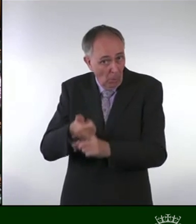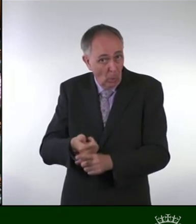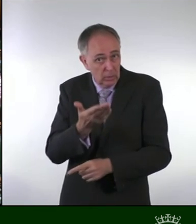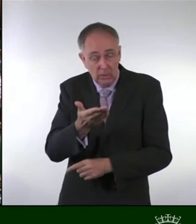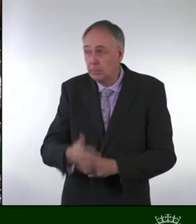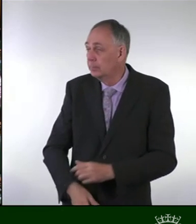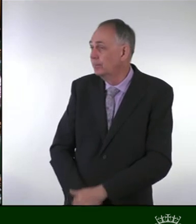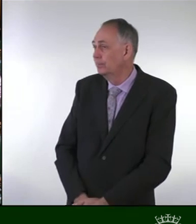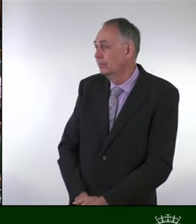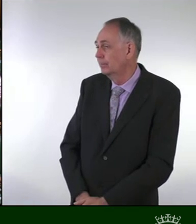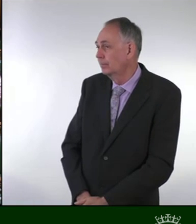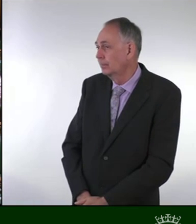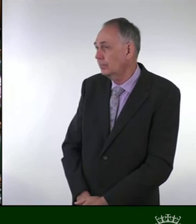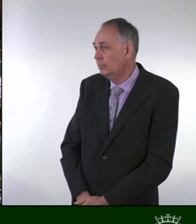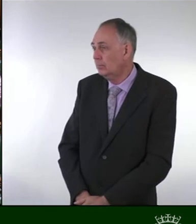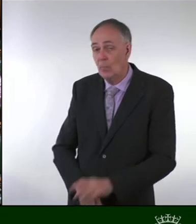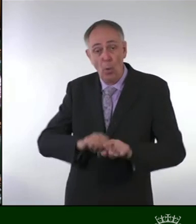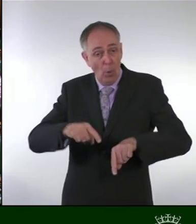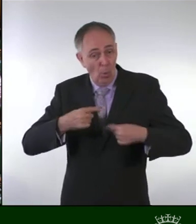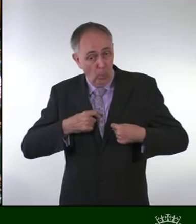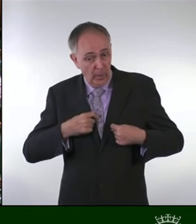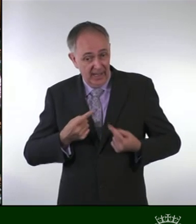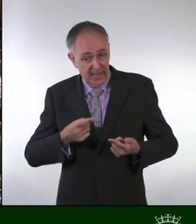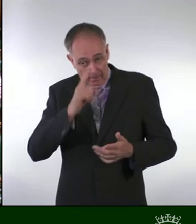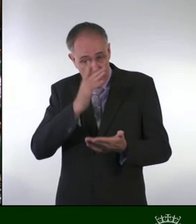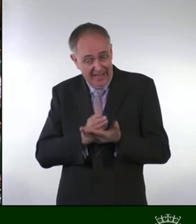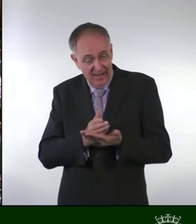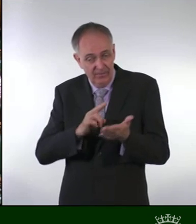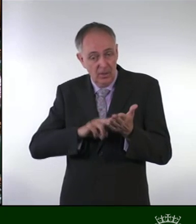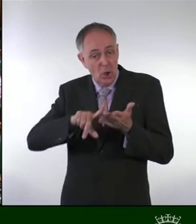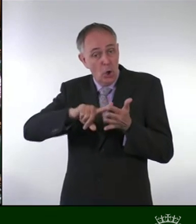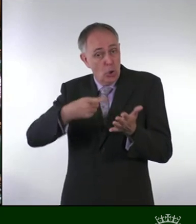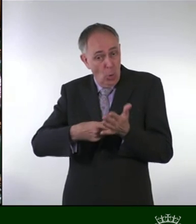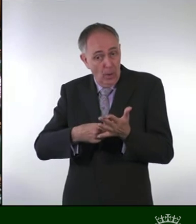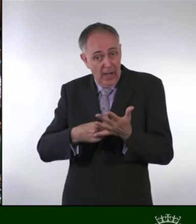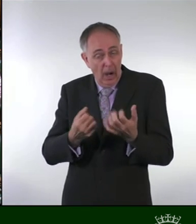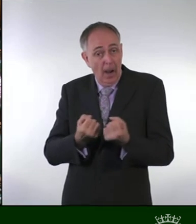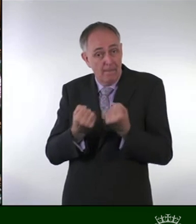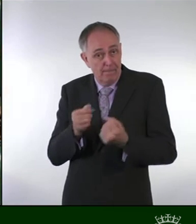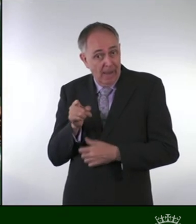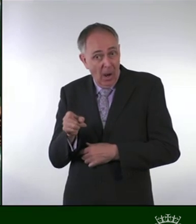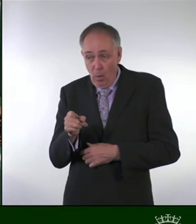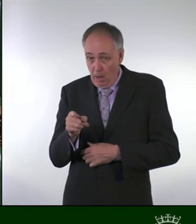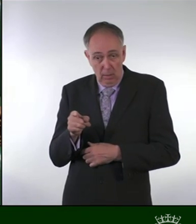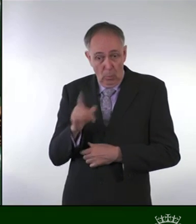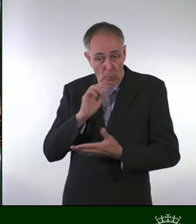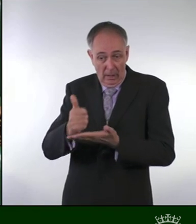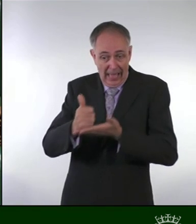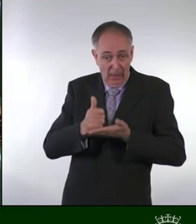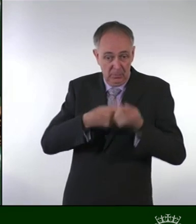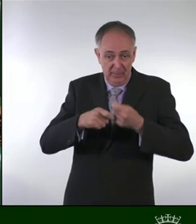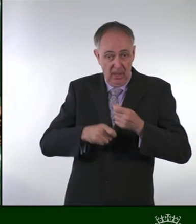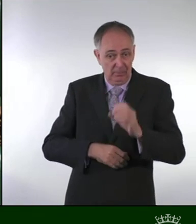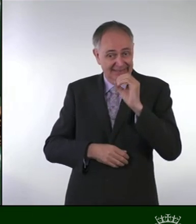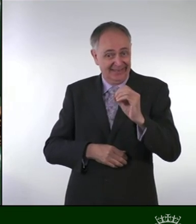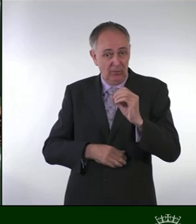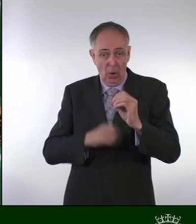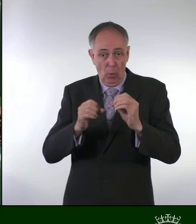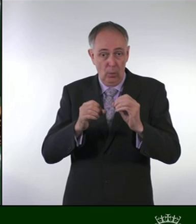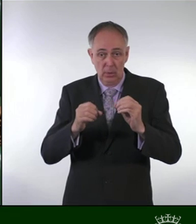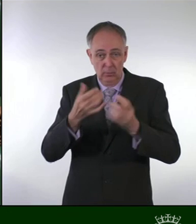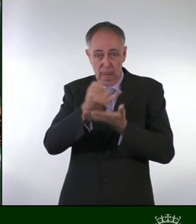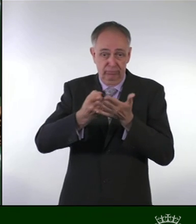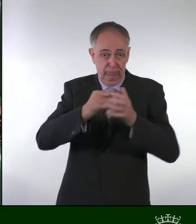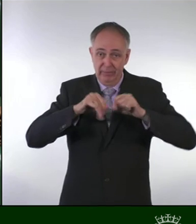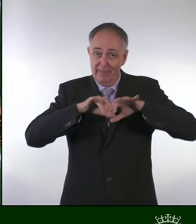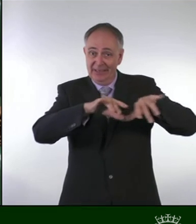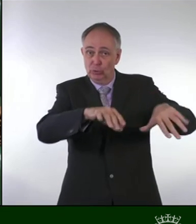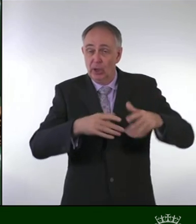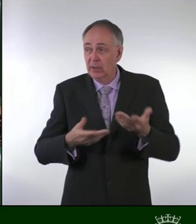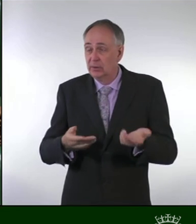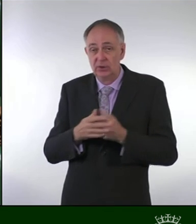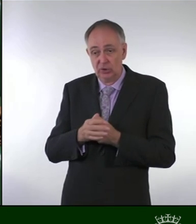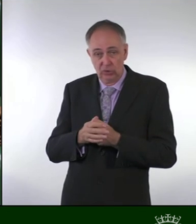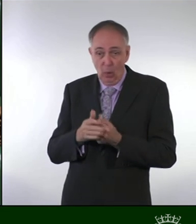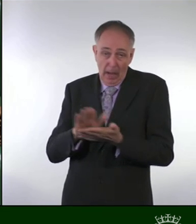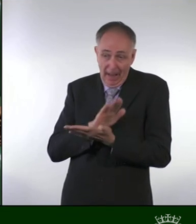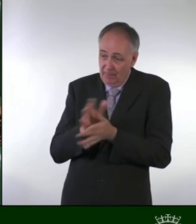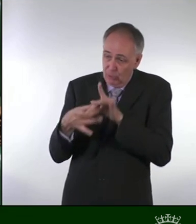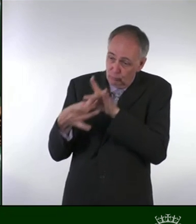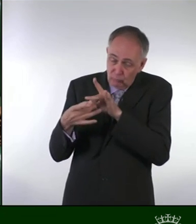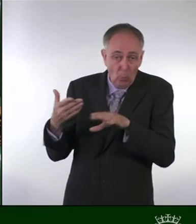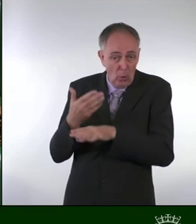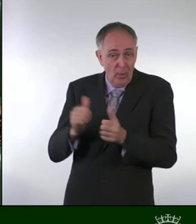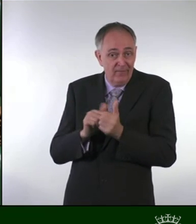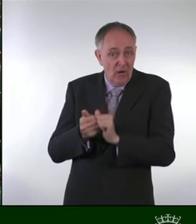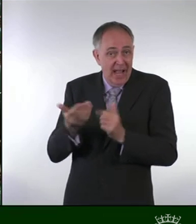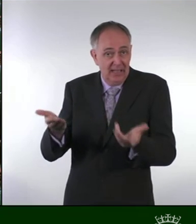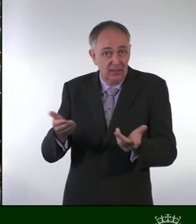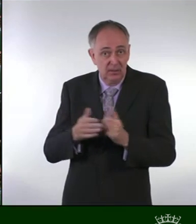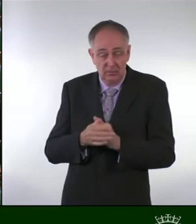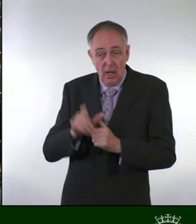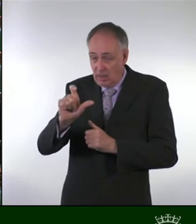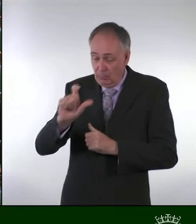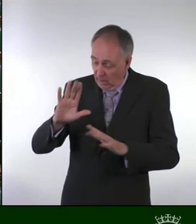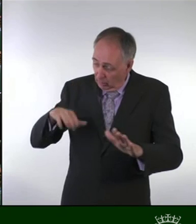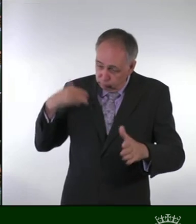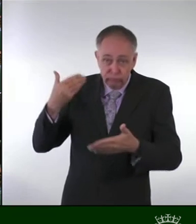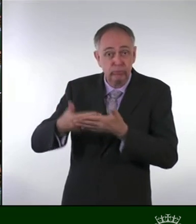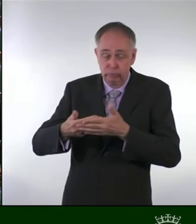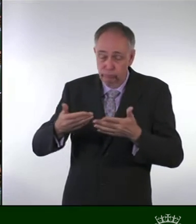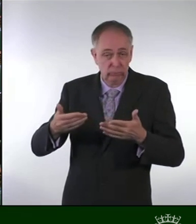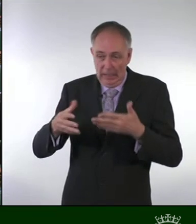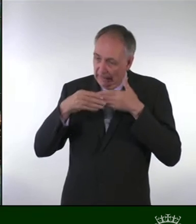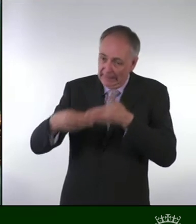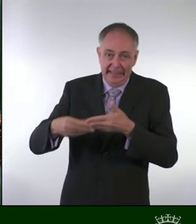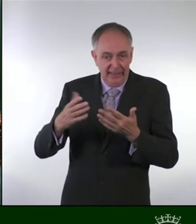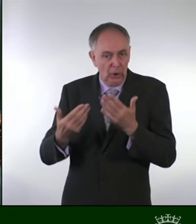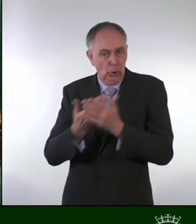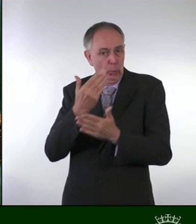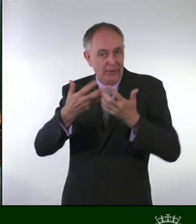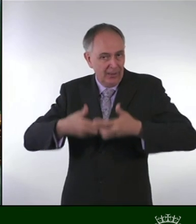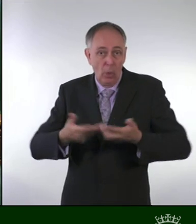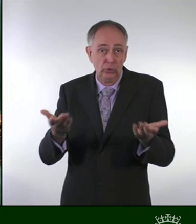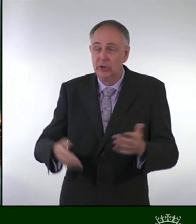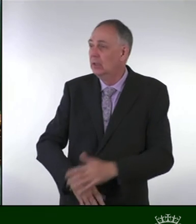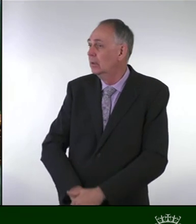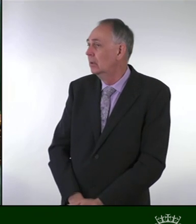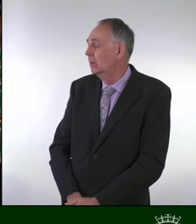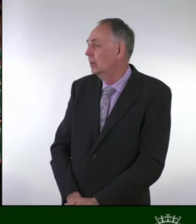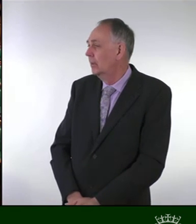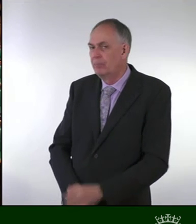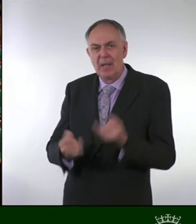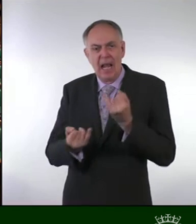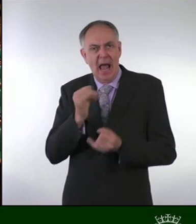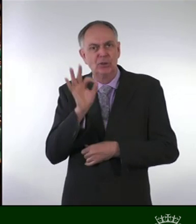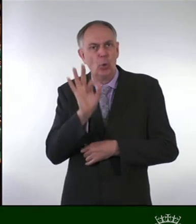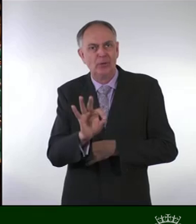We believe that nuclear power is a significant potential contributor to our net zero ambitions, and I look forward to working with my honourable Friend to ensure that Cumbria continues its long, historic tradition as a pioneer of new nuclear technology.